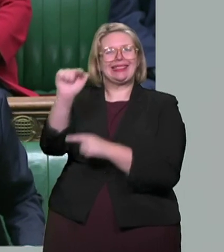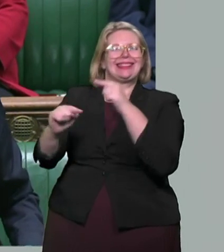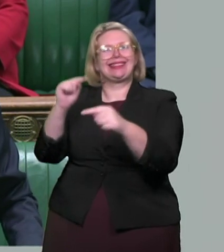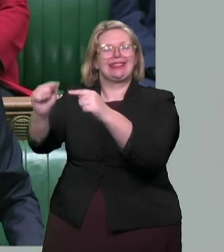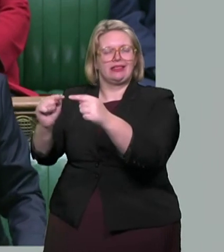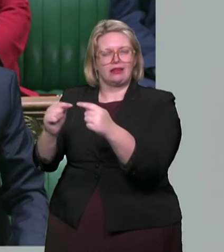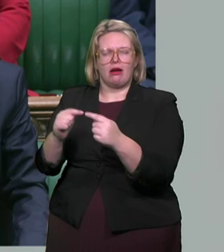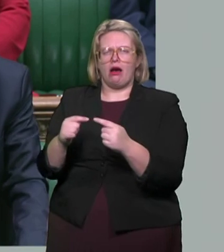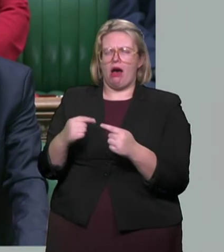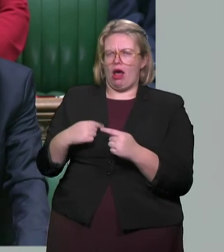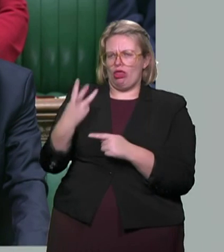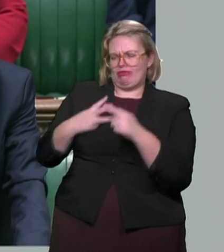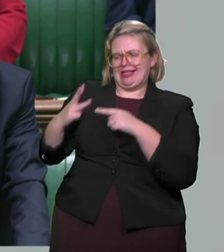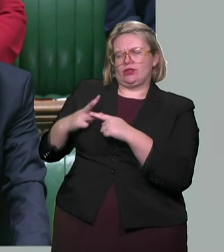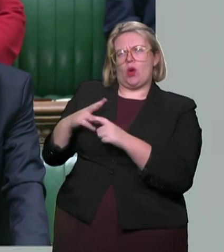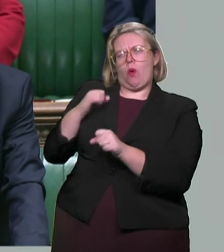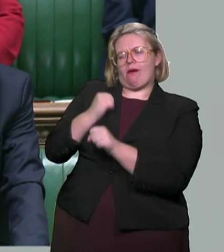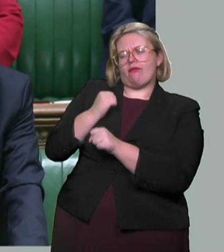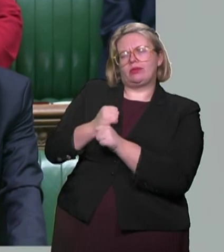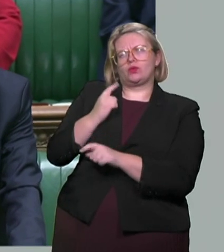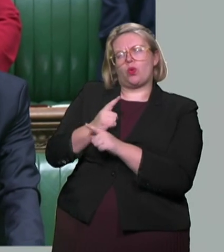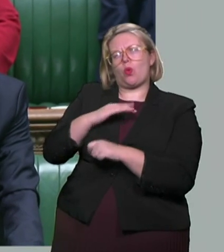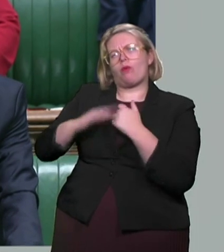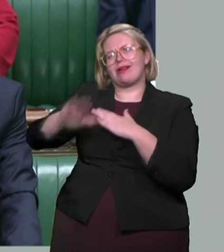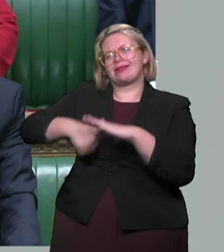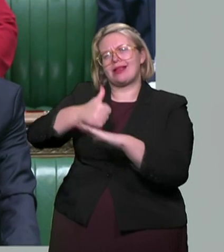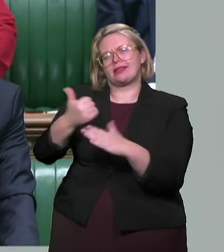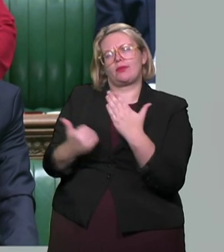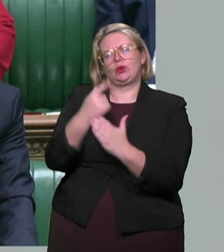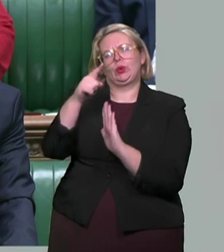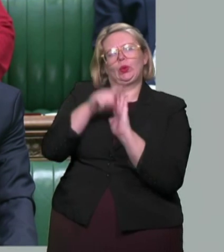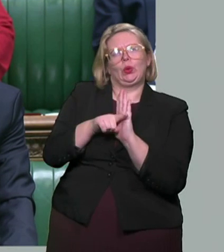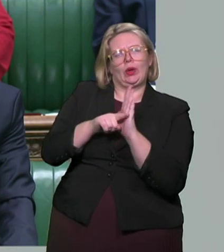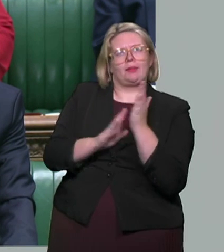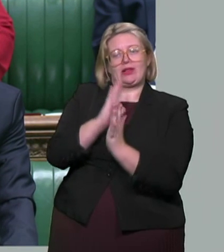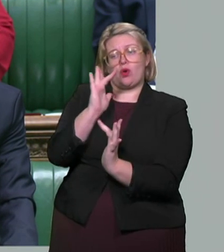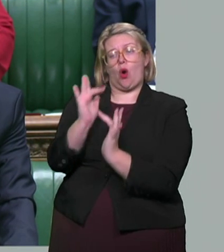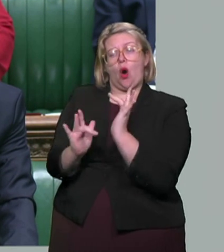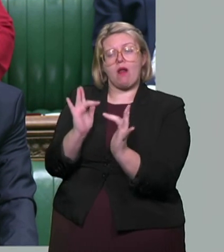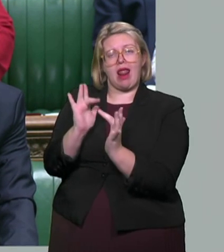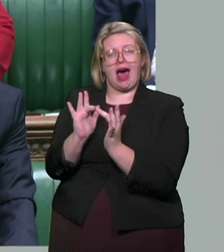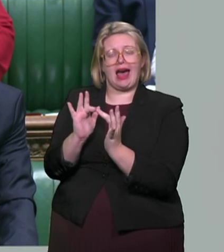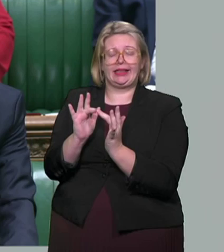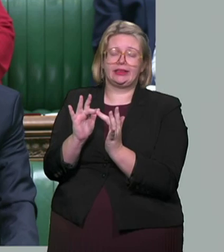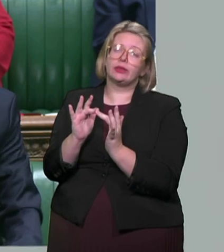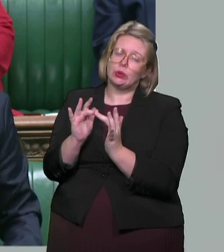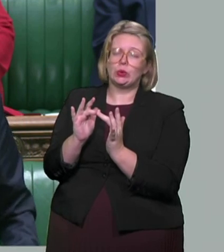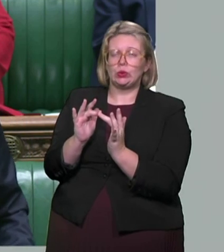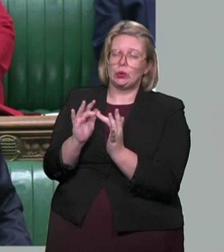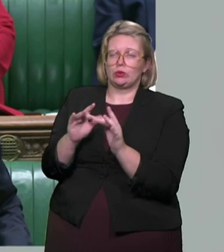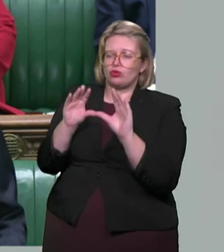Meanwhile, the damage caused by harmful content online is worse than ever with dangerous algorithms on Facebook and Instagram.